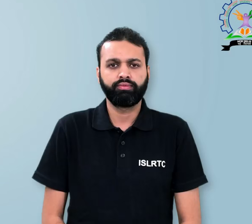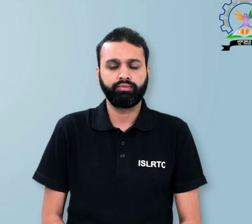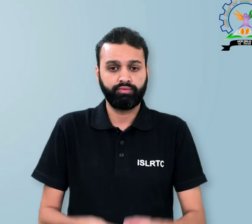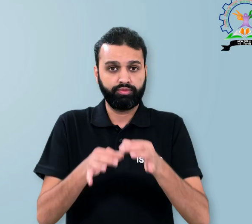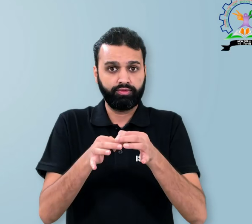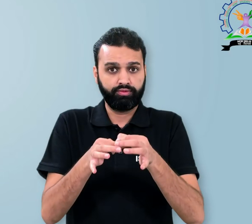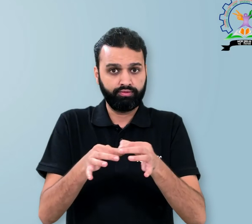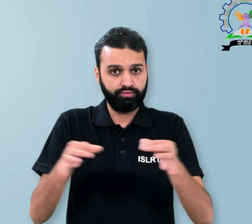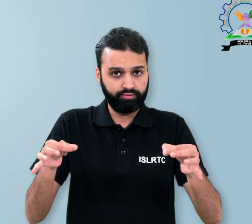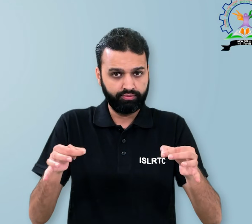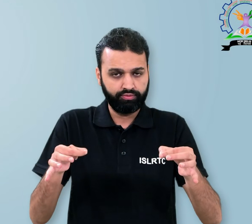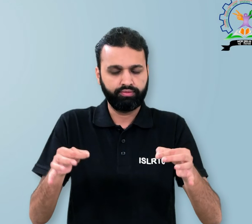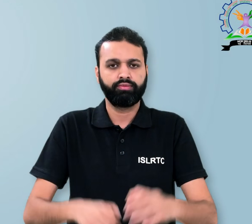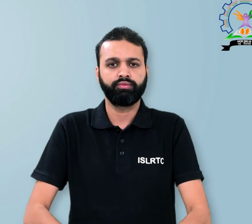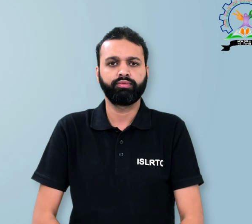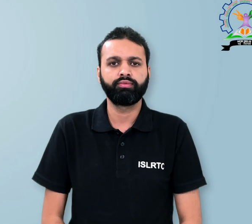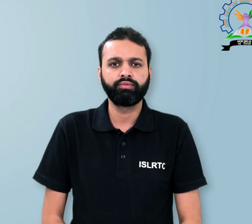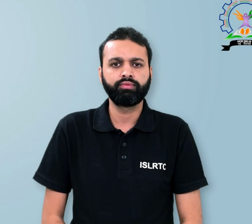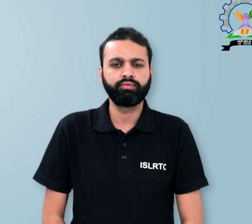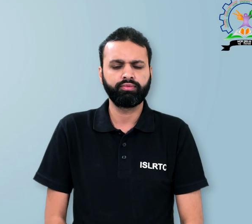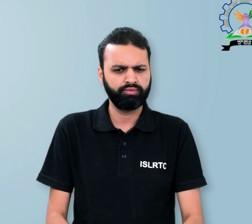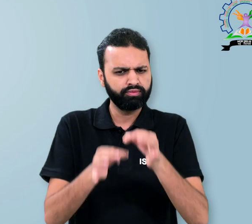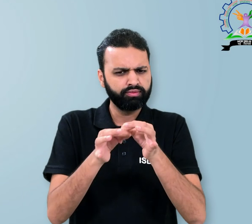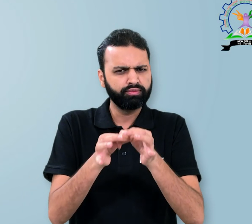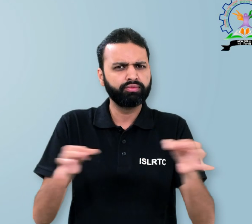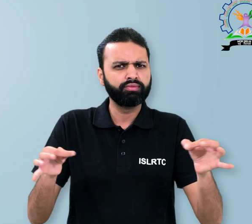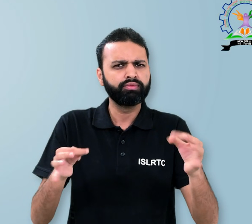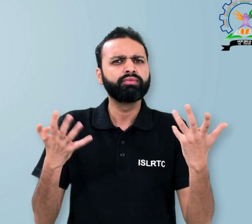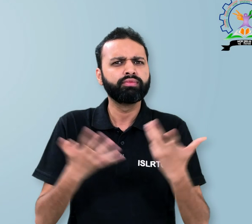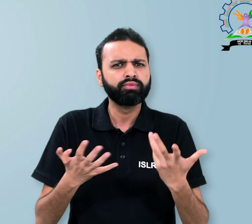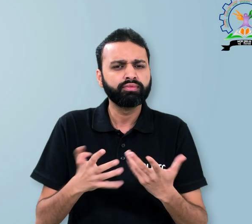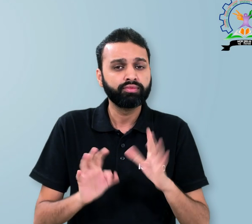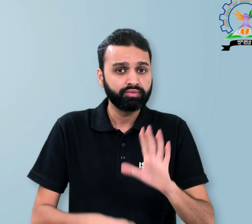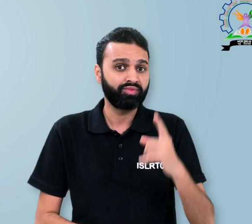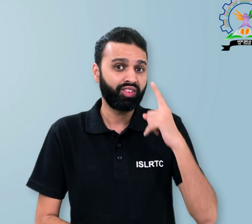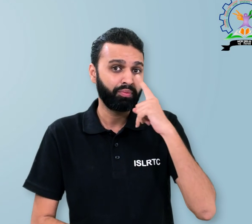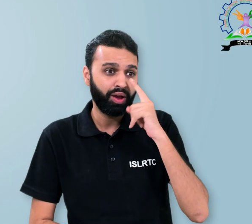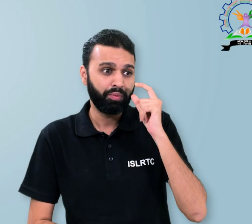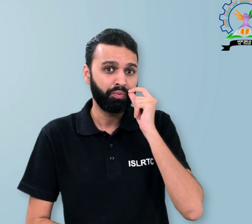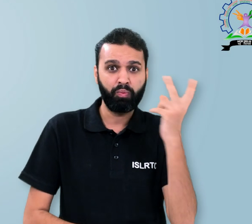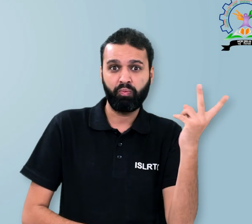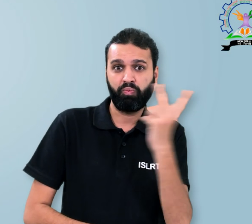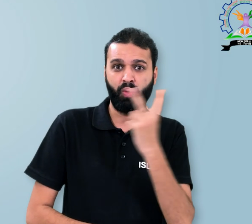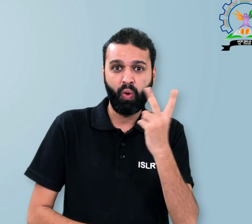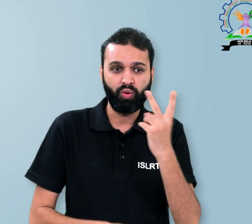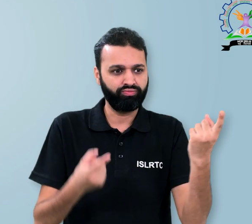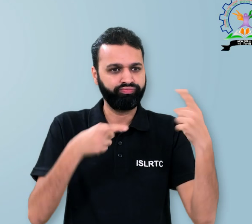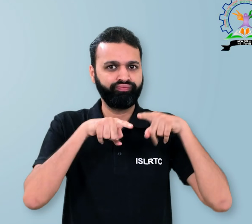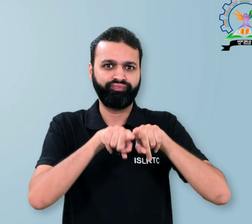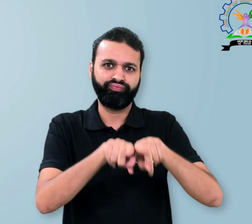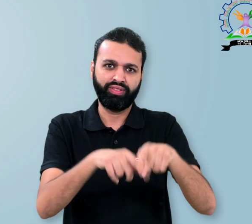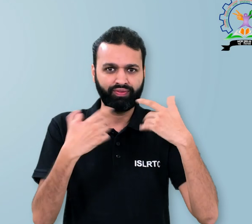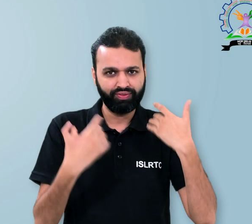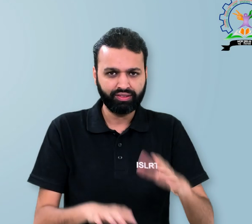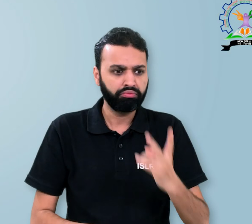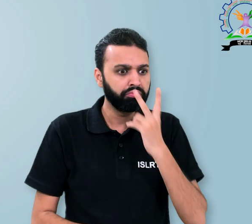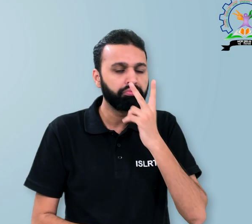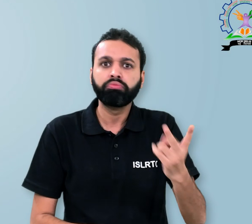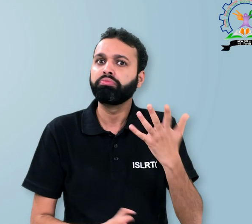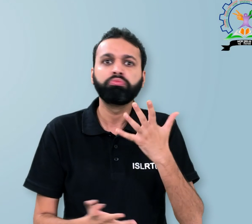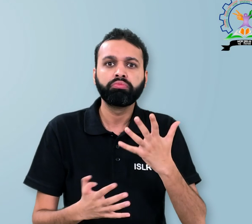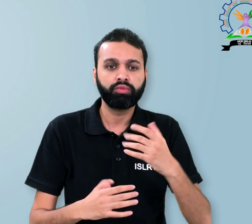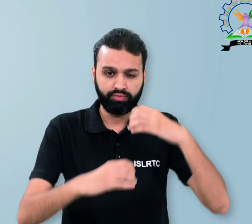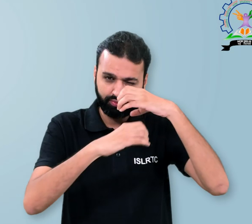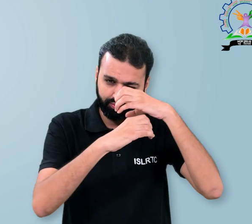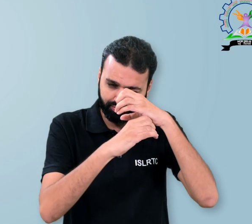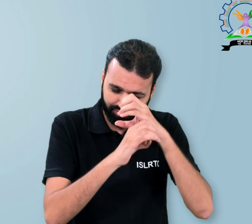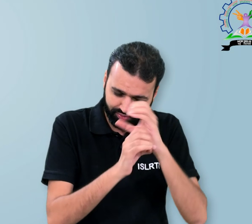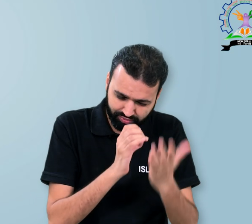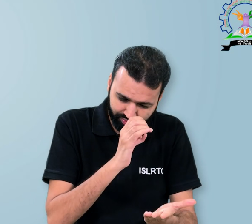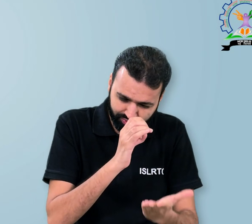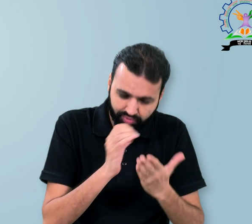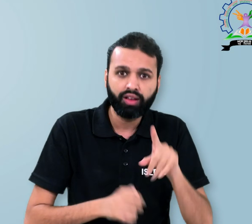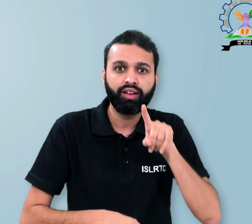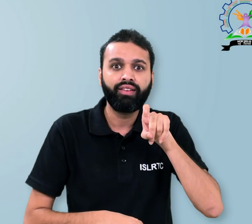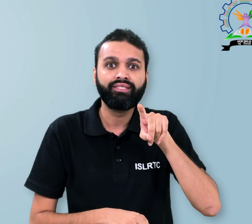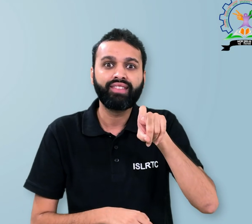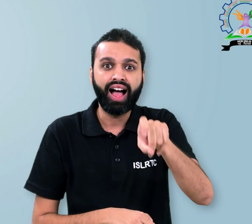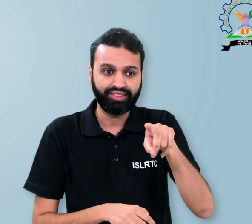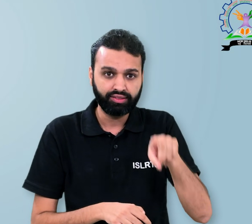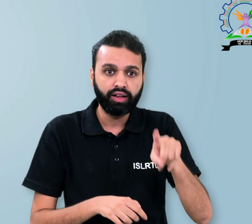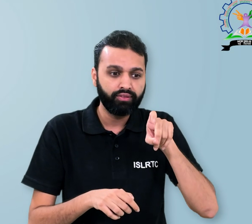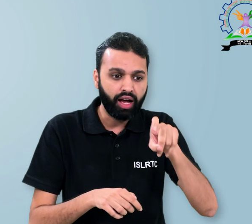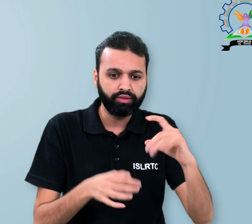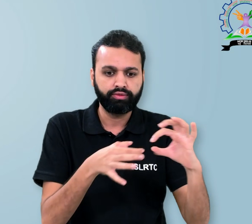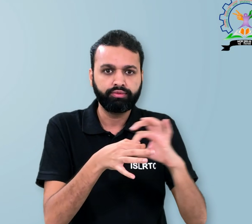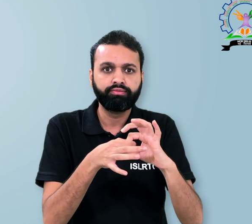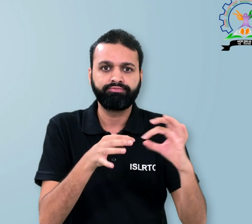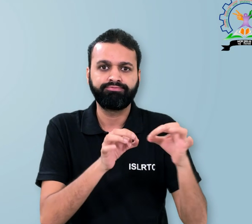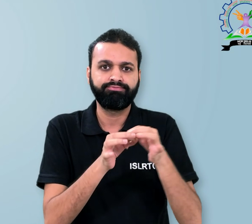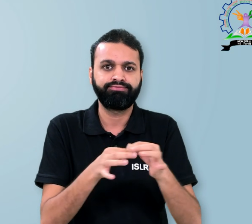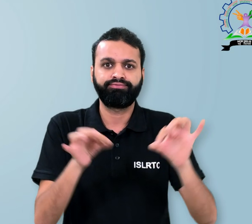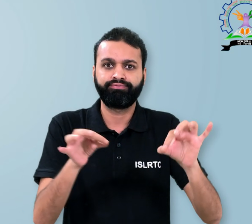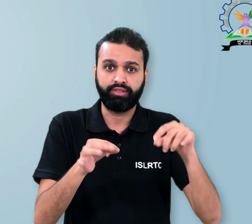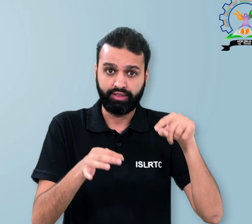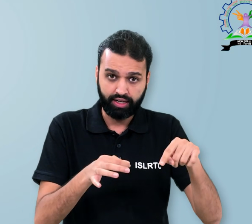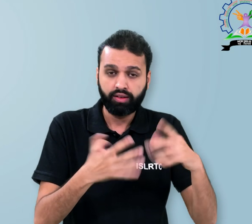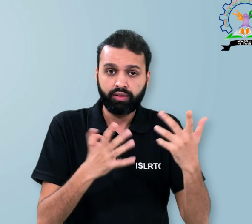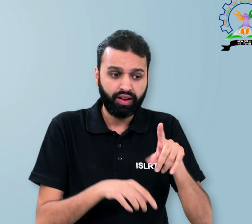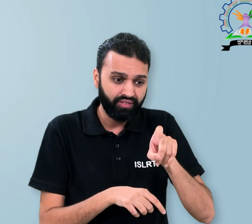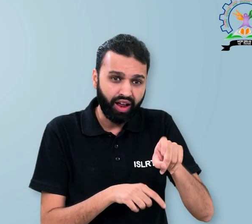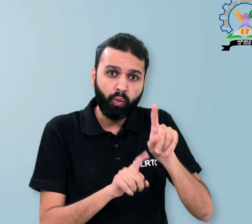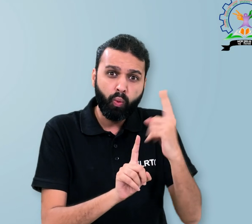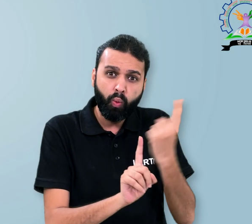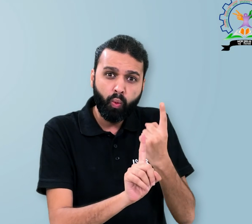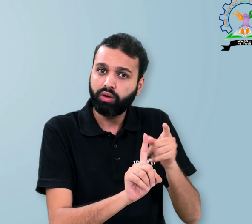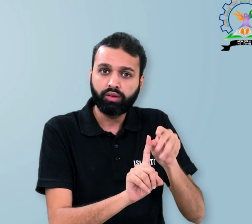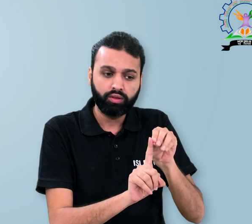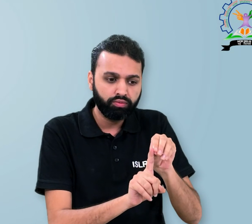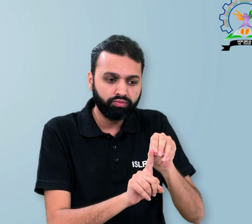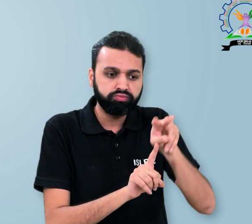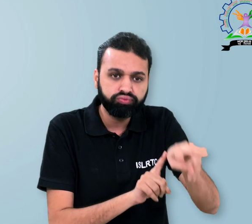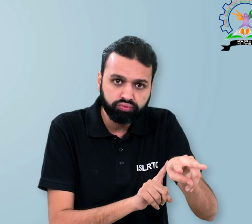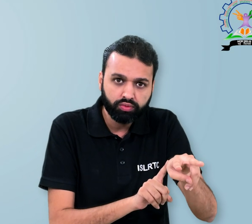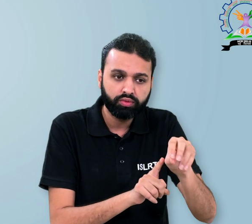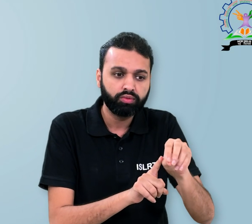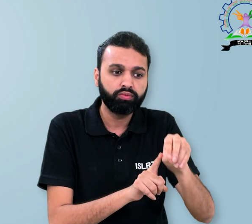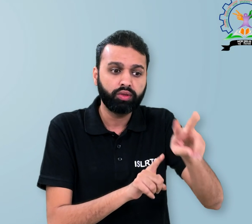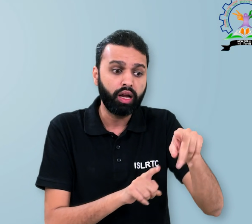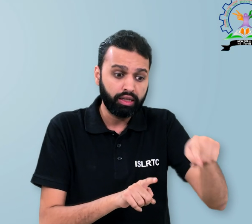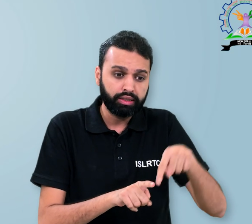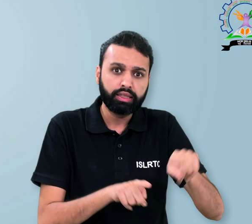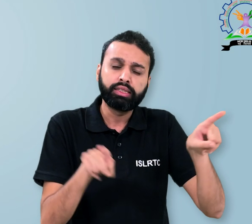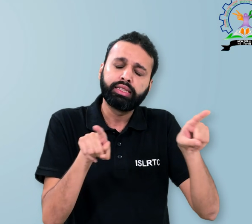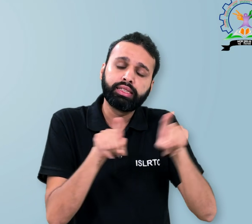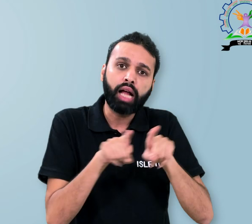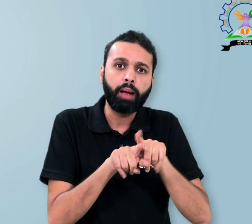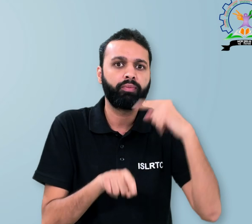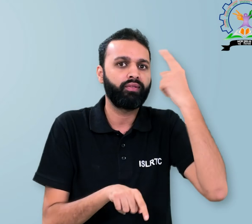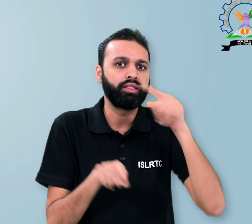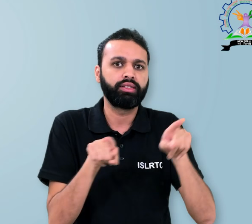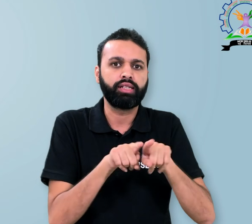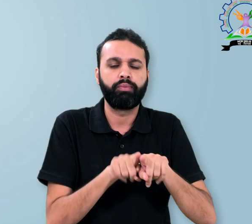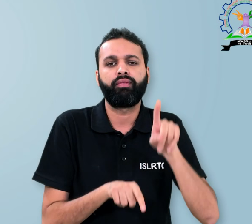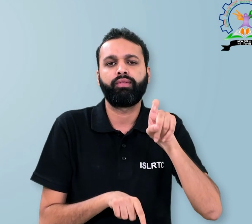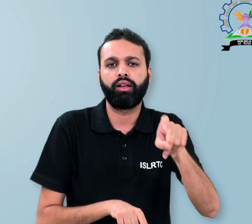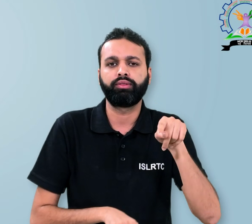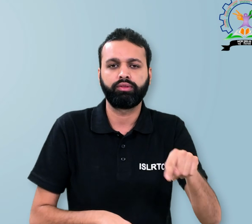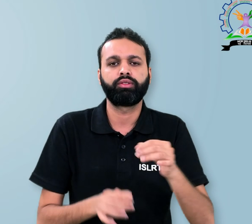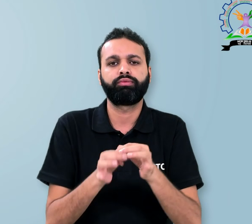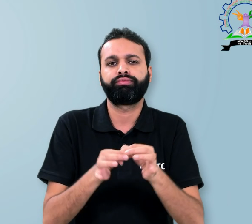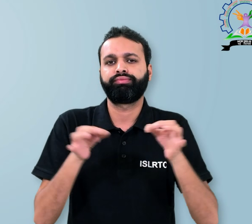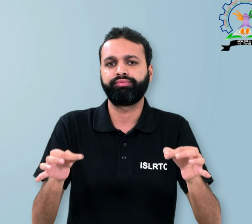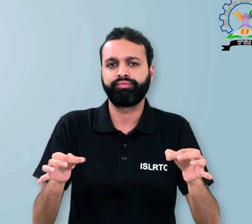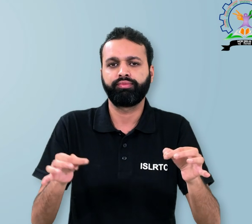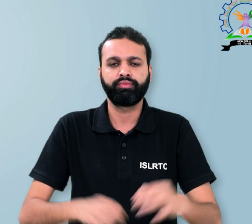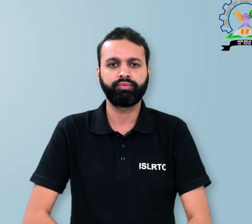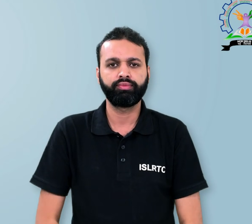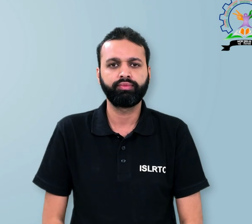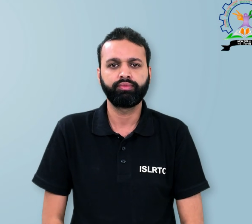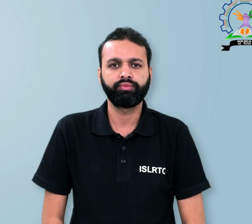Binary Fission Binary fission is a form of asexual reproduction in which an organism divides into two, each part carrying one copy of genetic material.